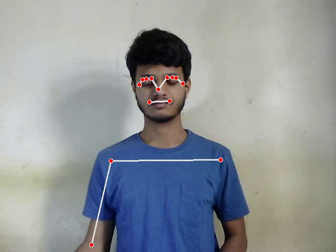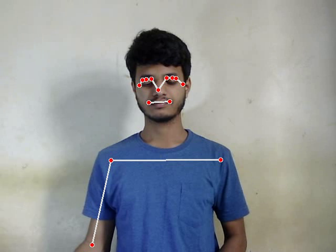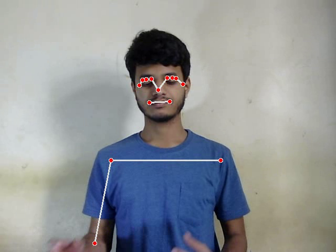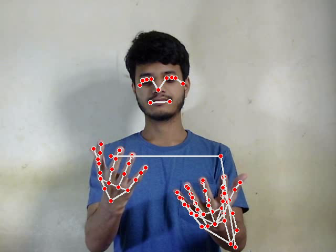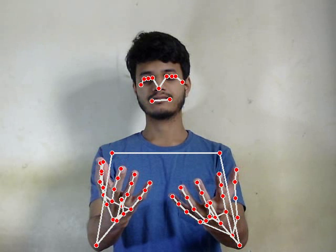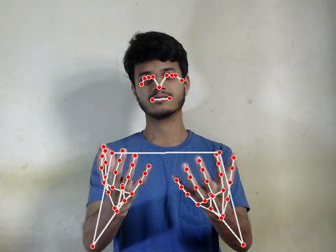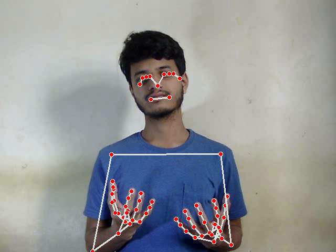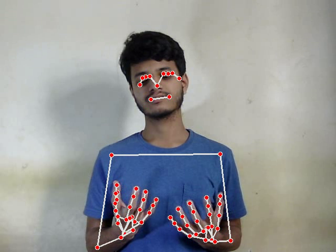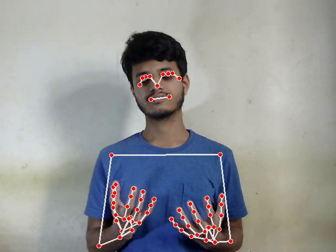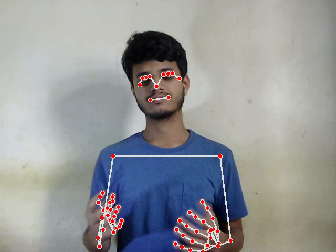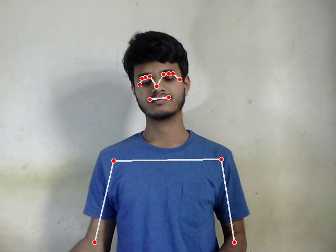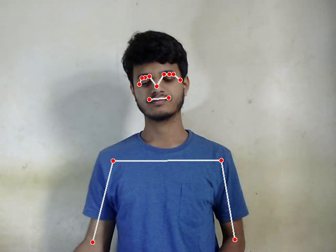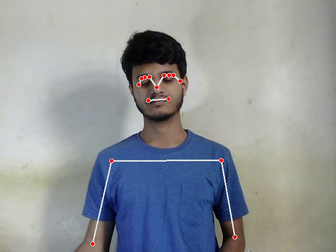want